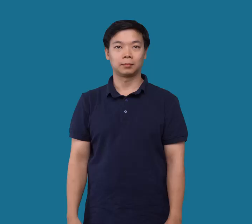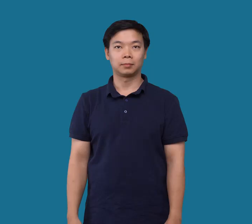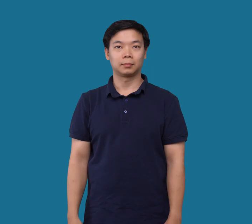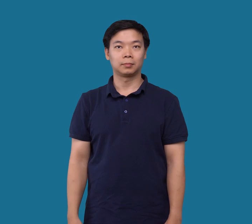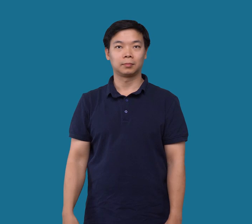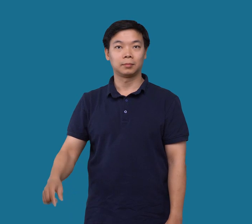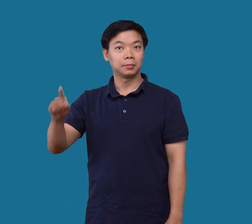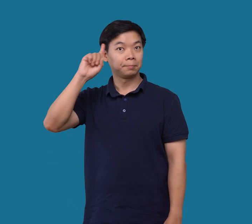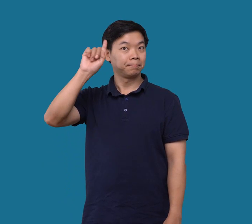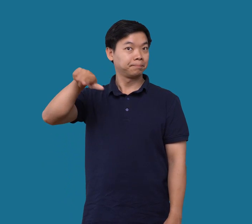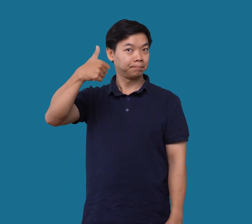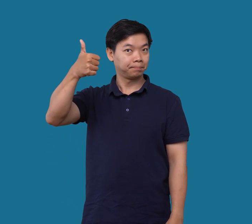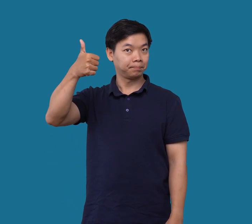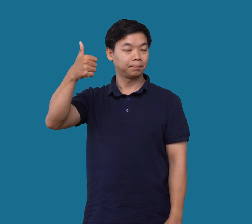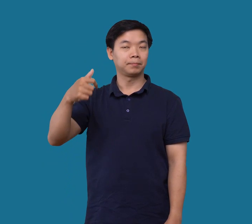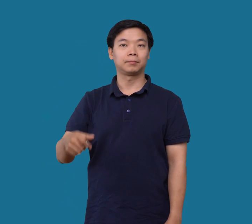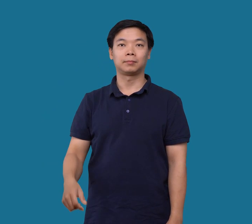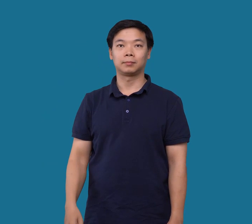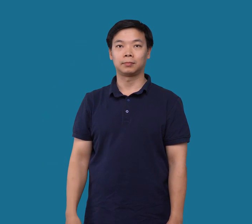kinh nghiệm